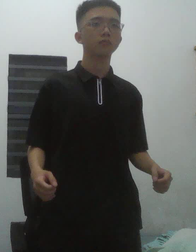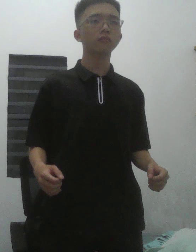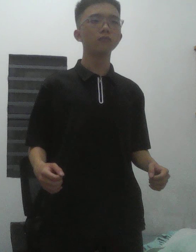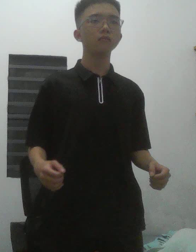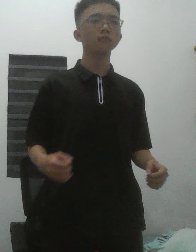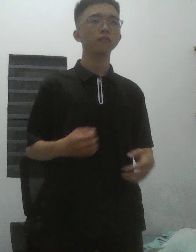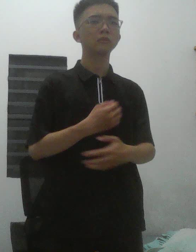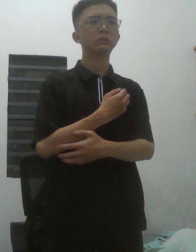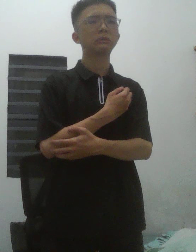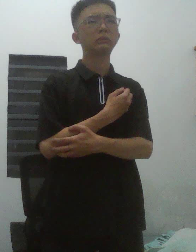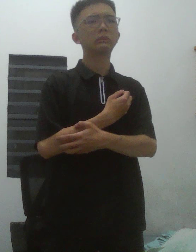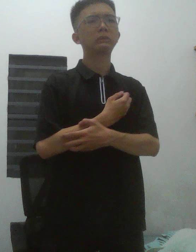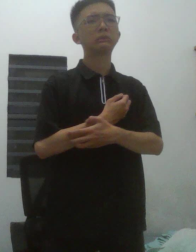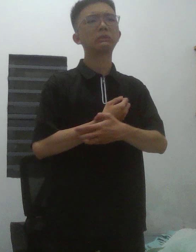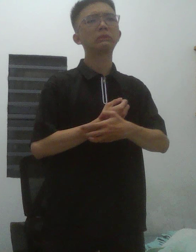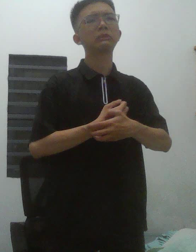ngheo